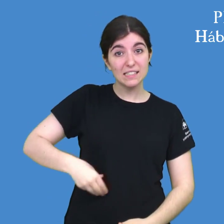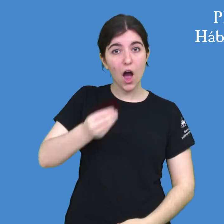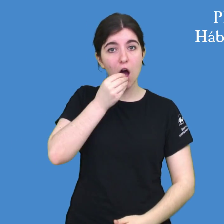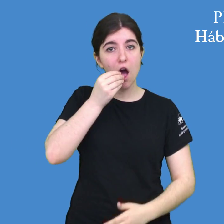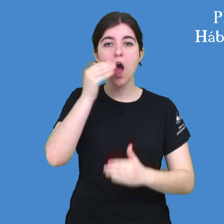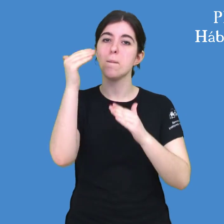comer